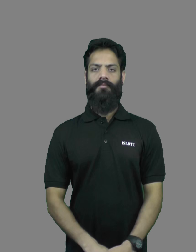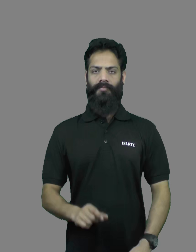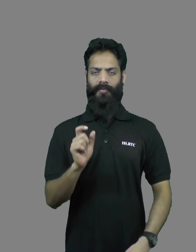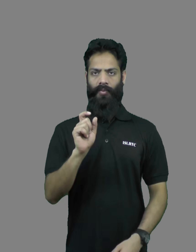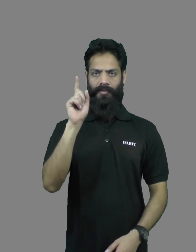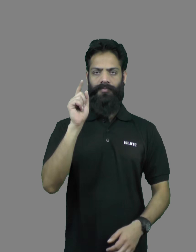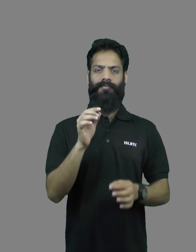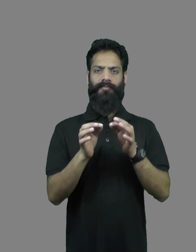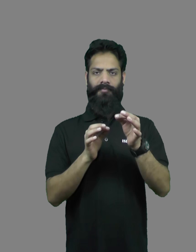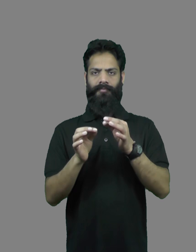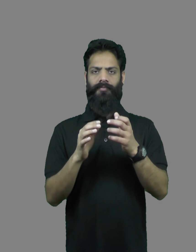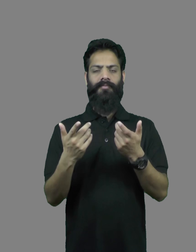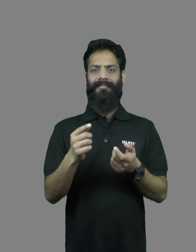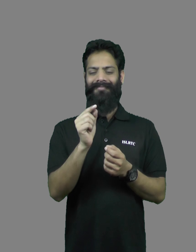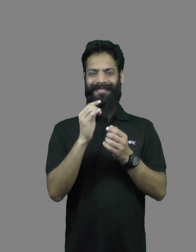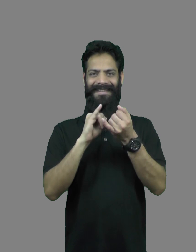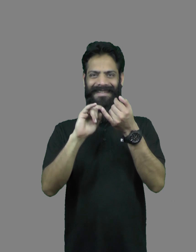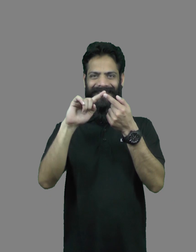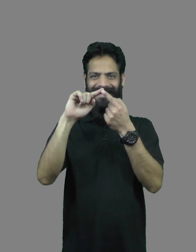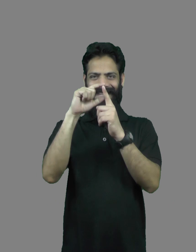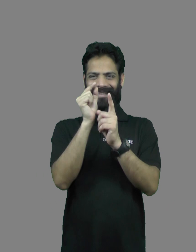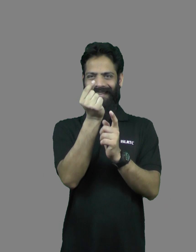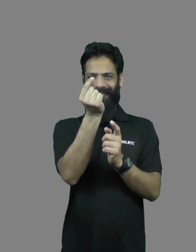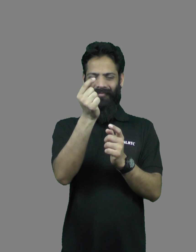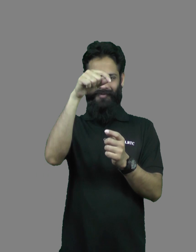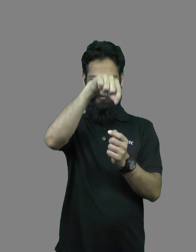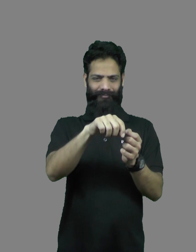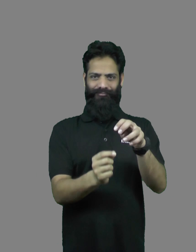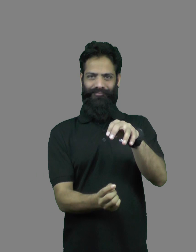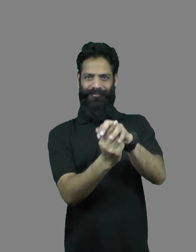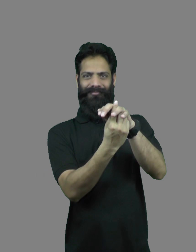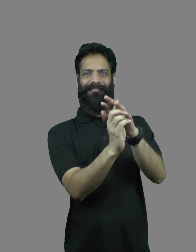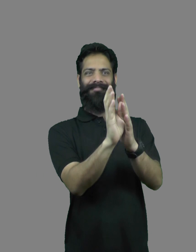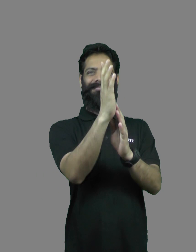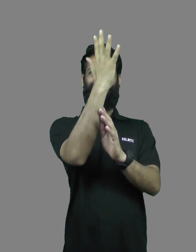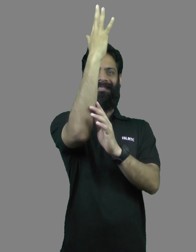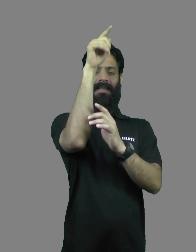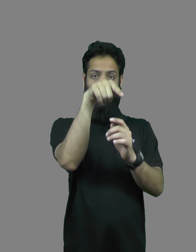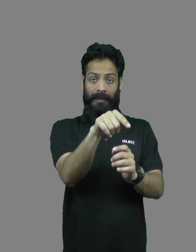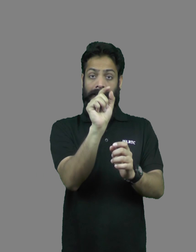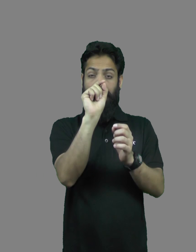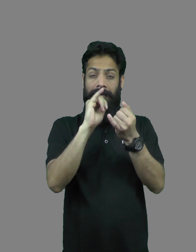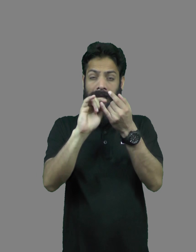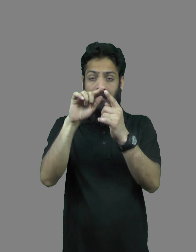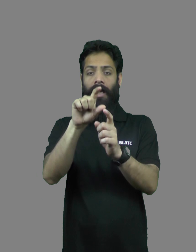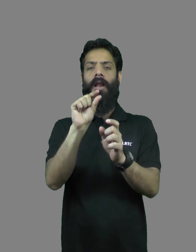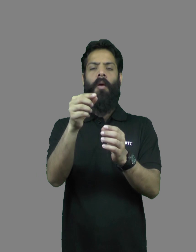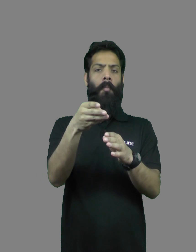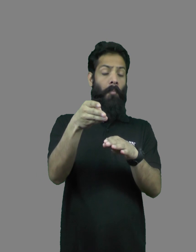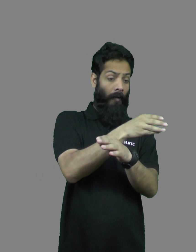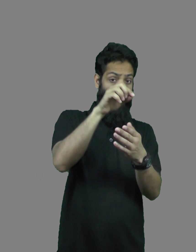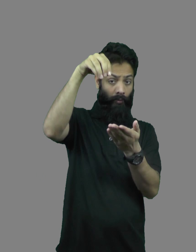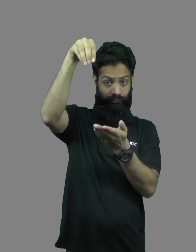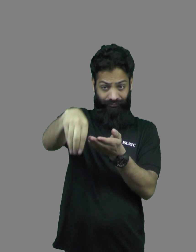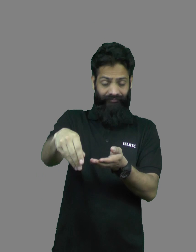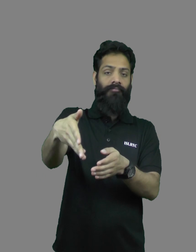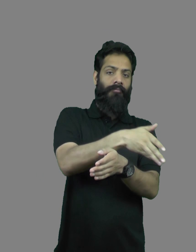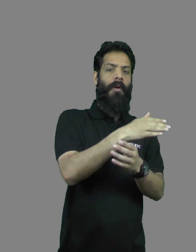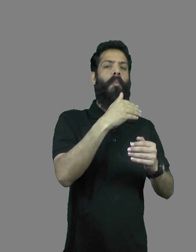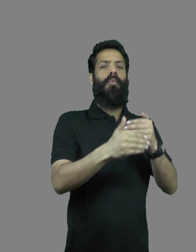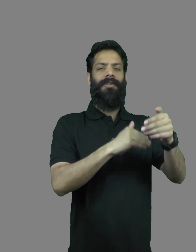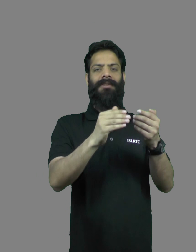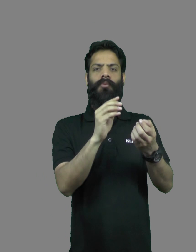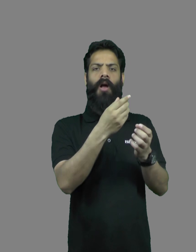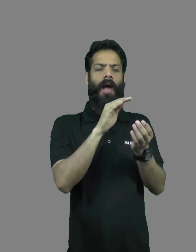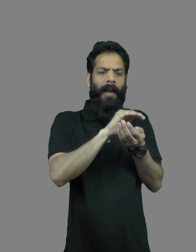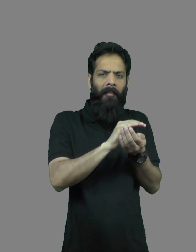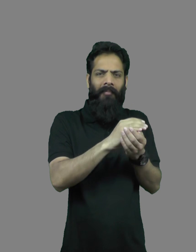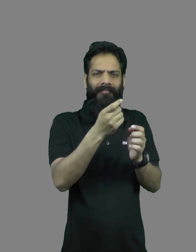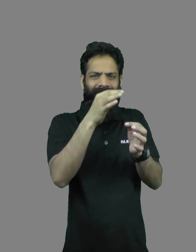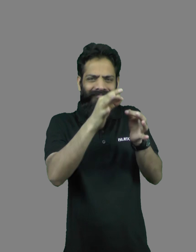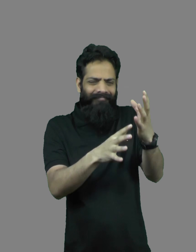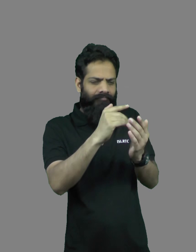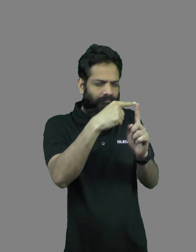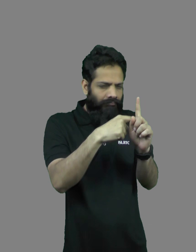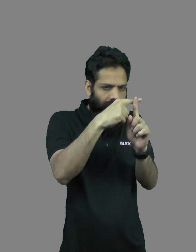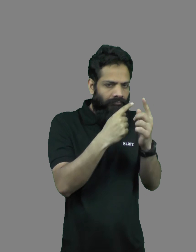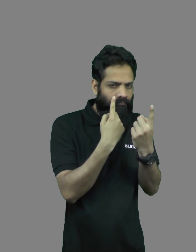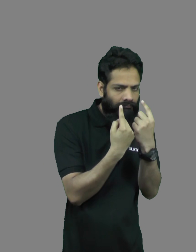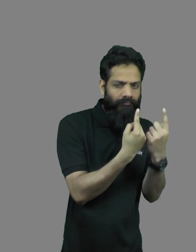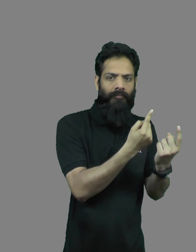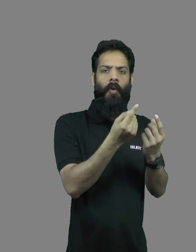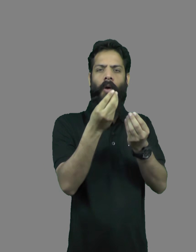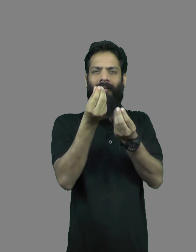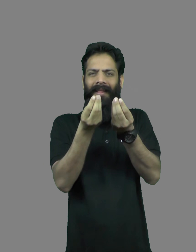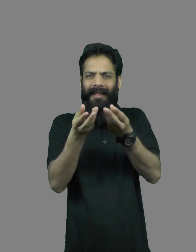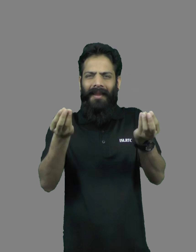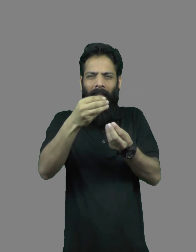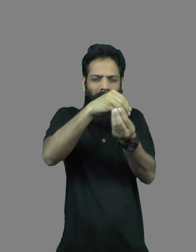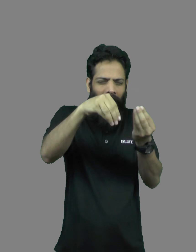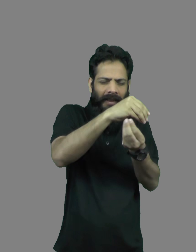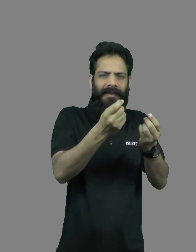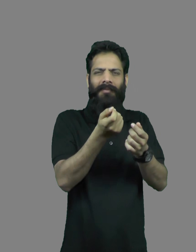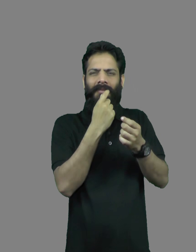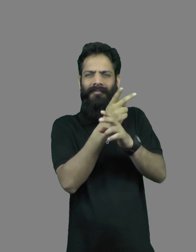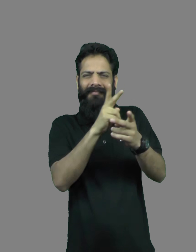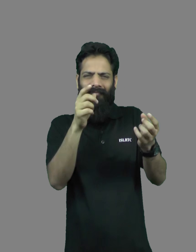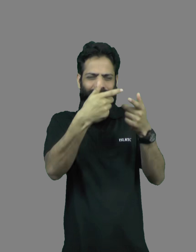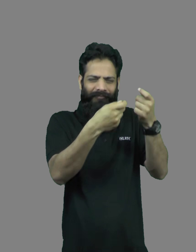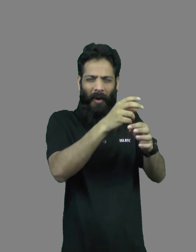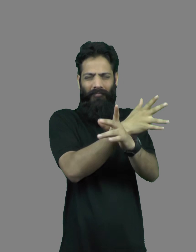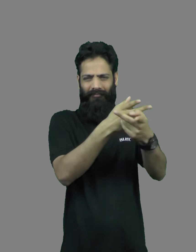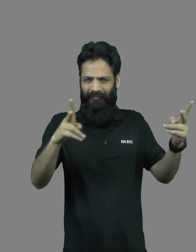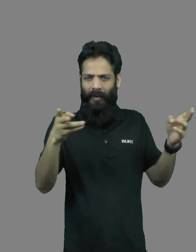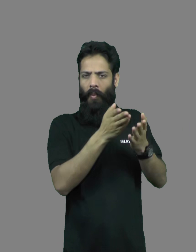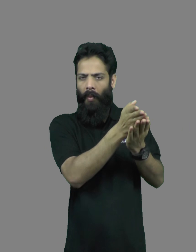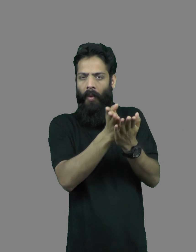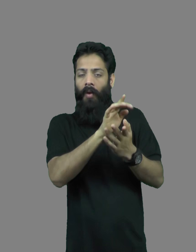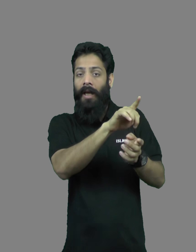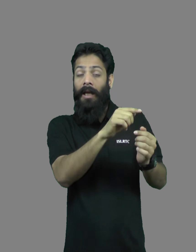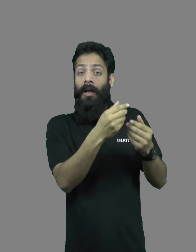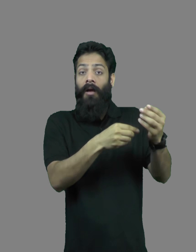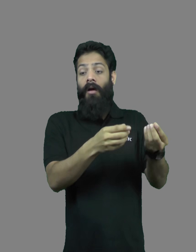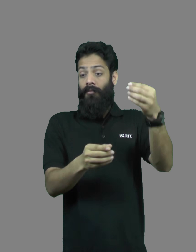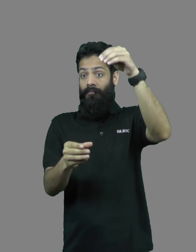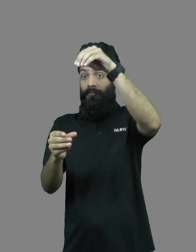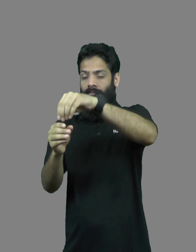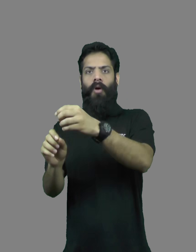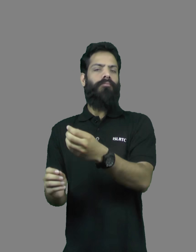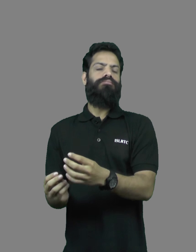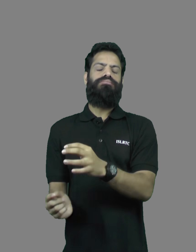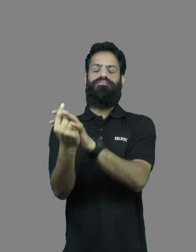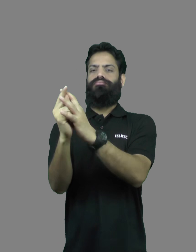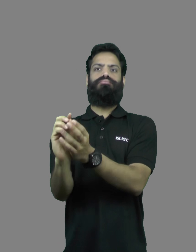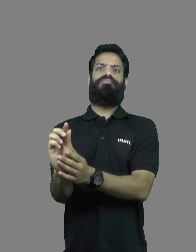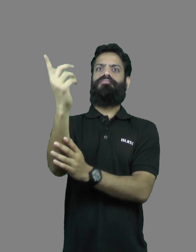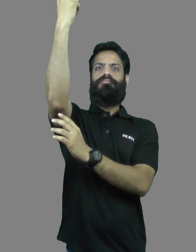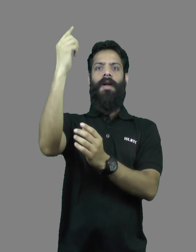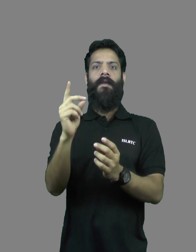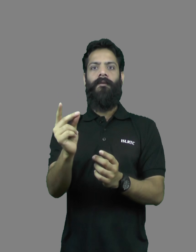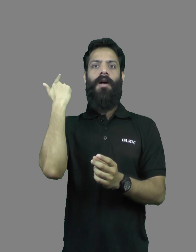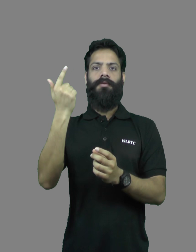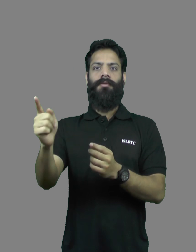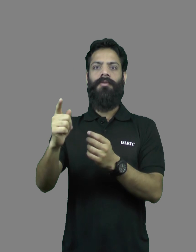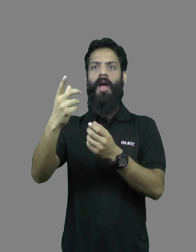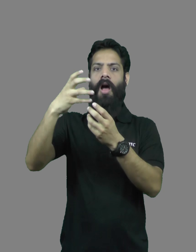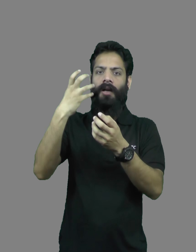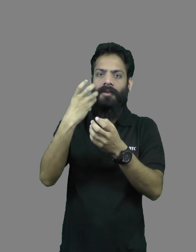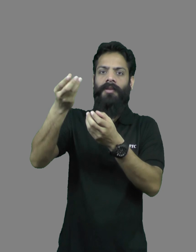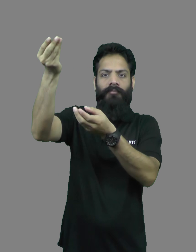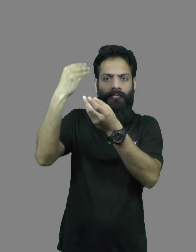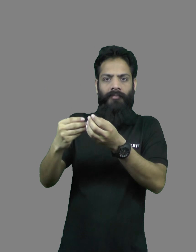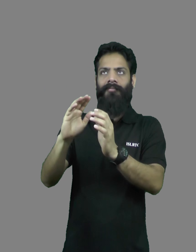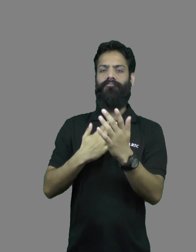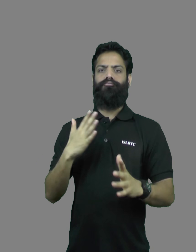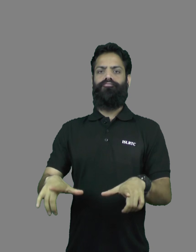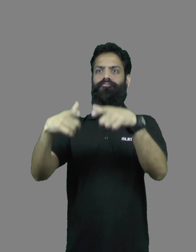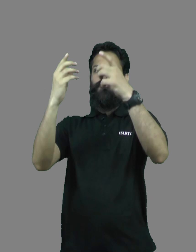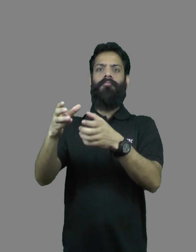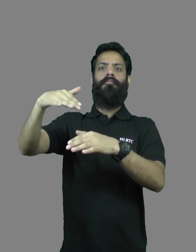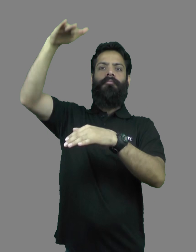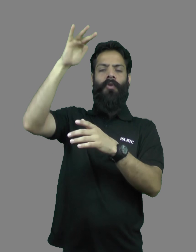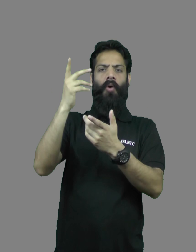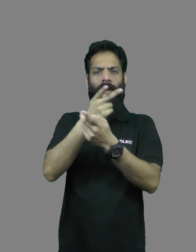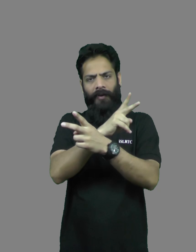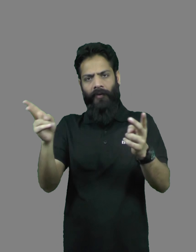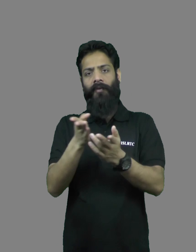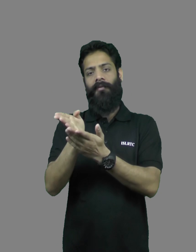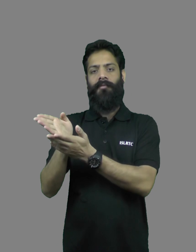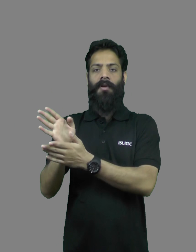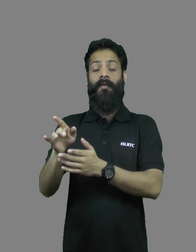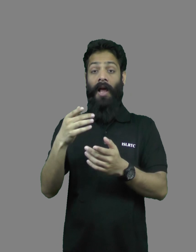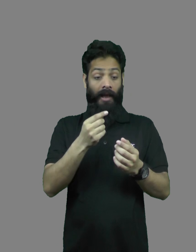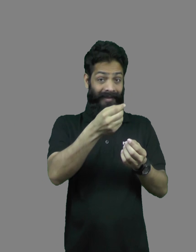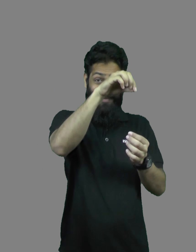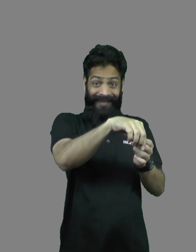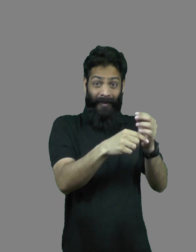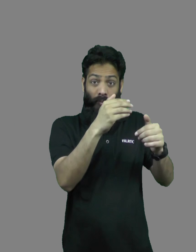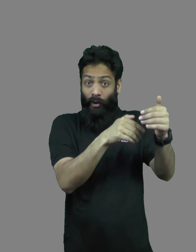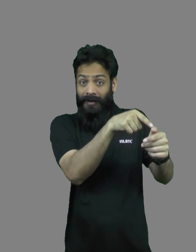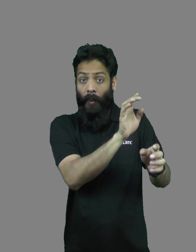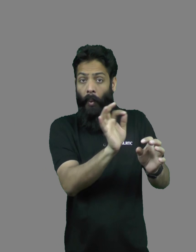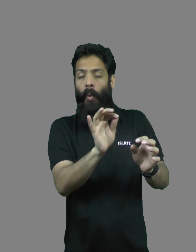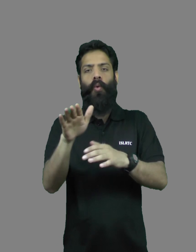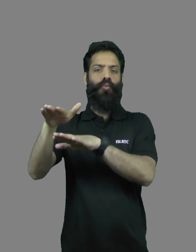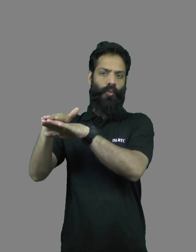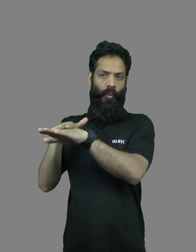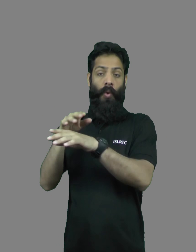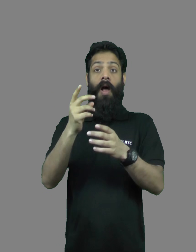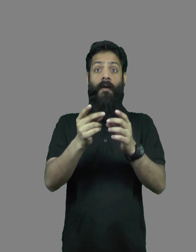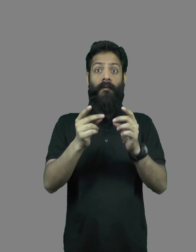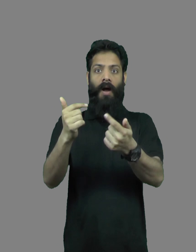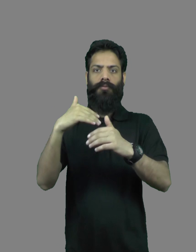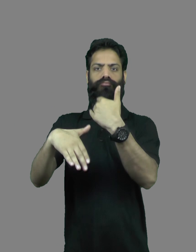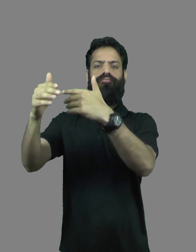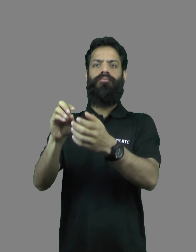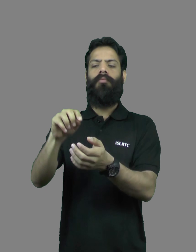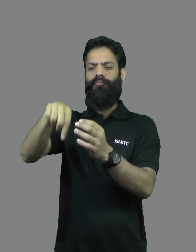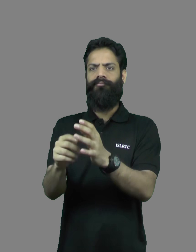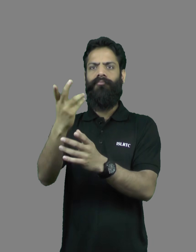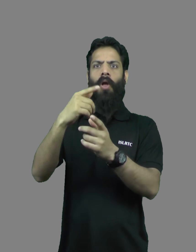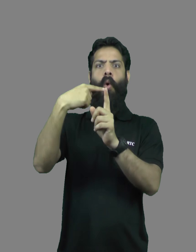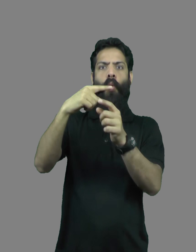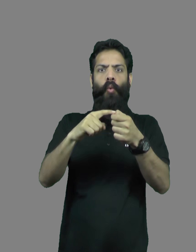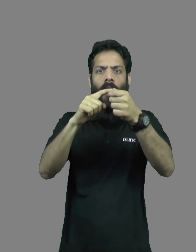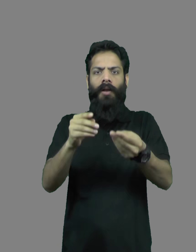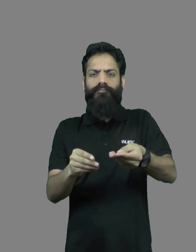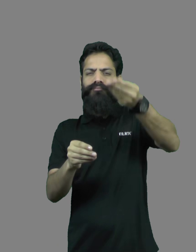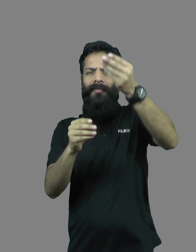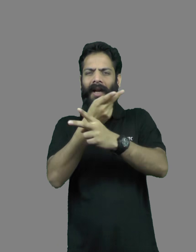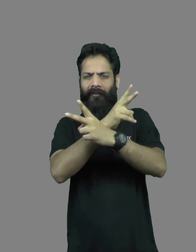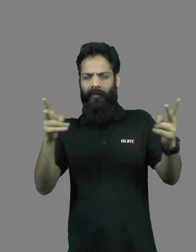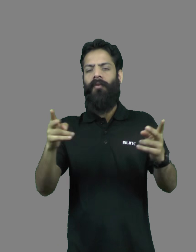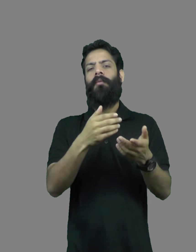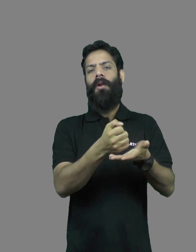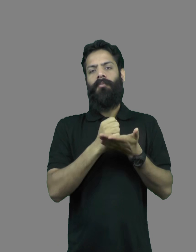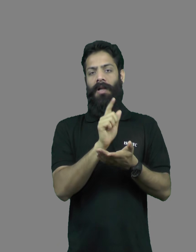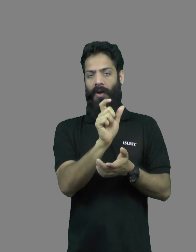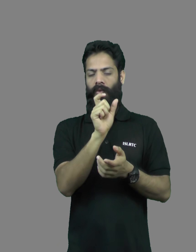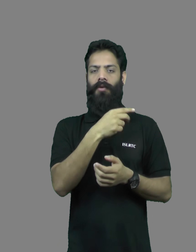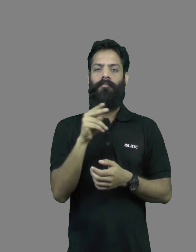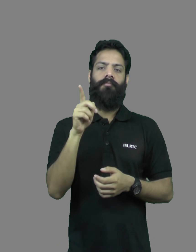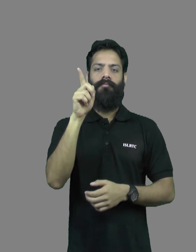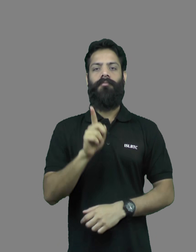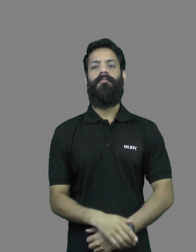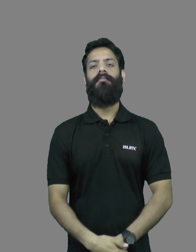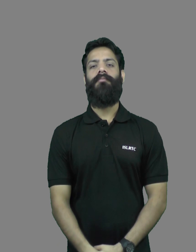Vernalization of Seeds